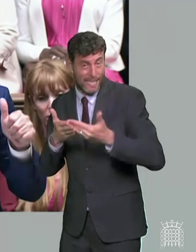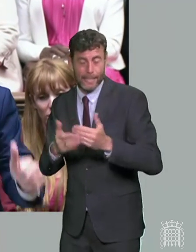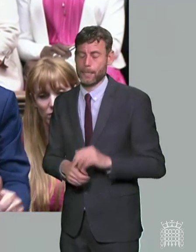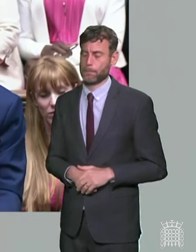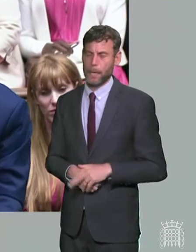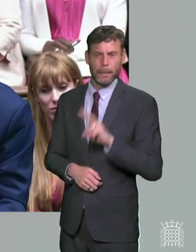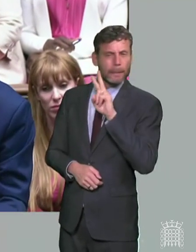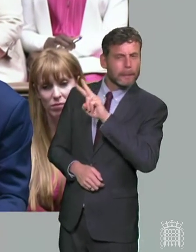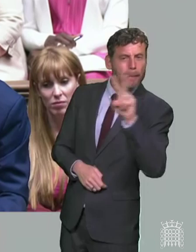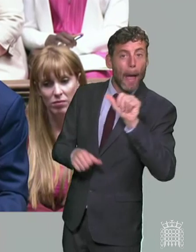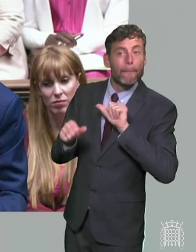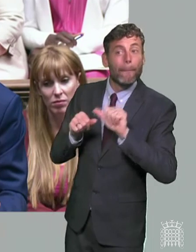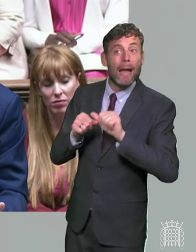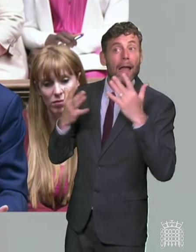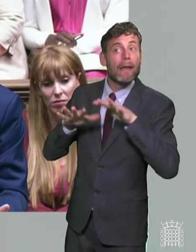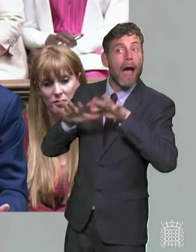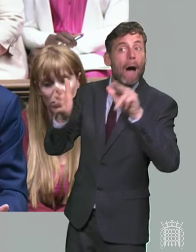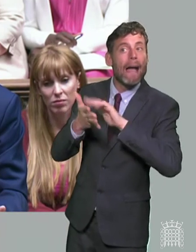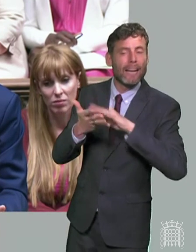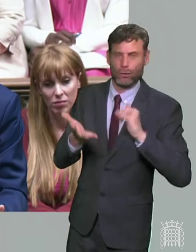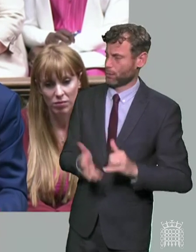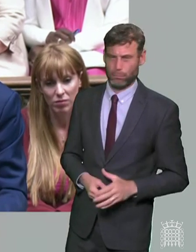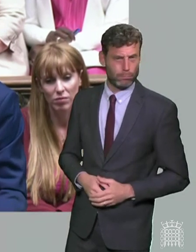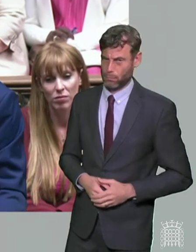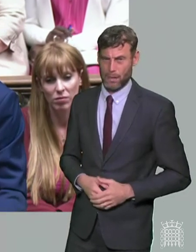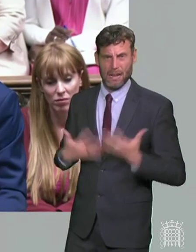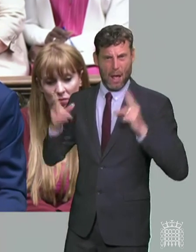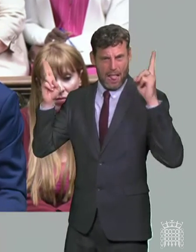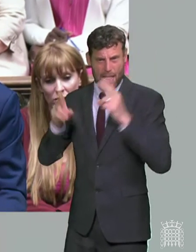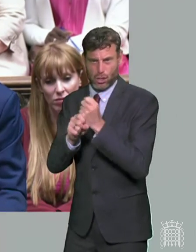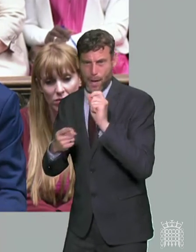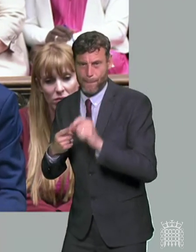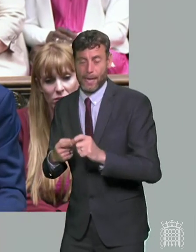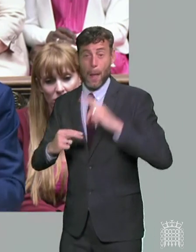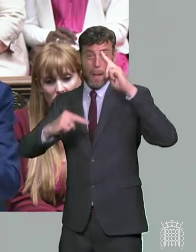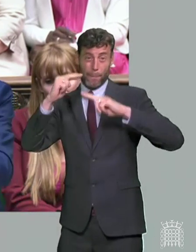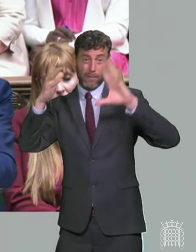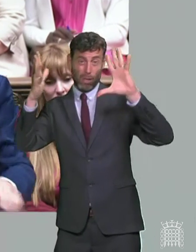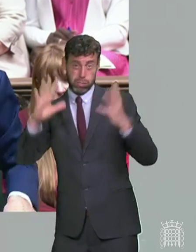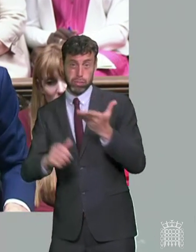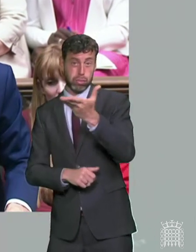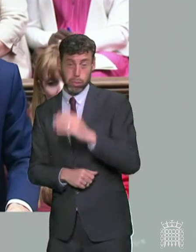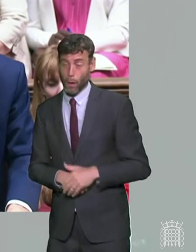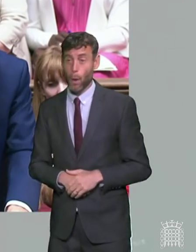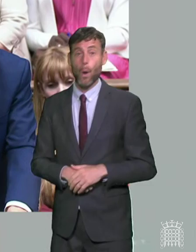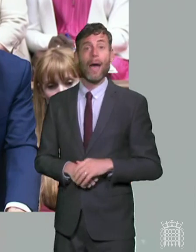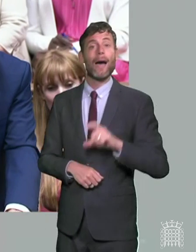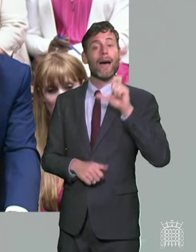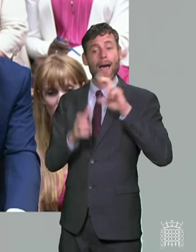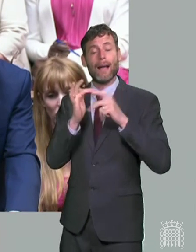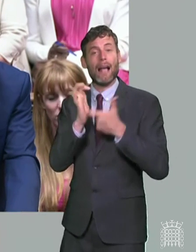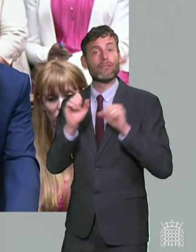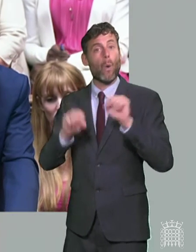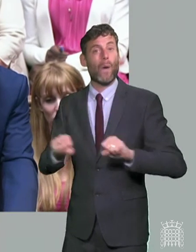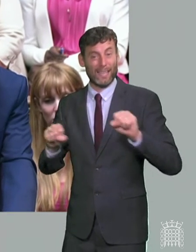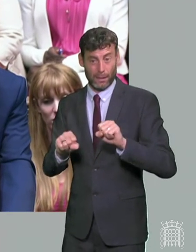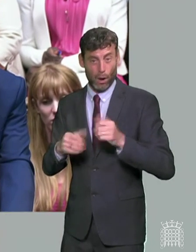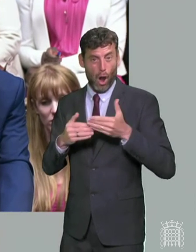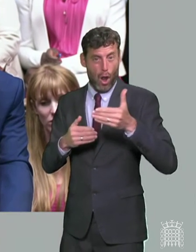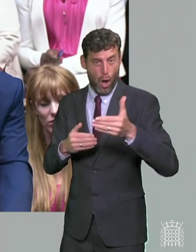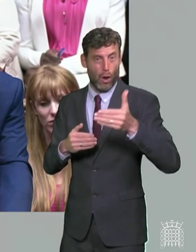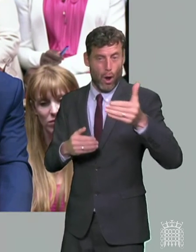There are fewer GPs, more waits for cancer tests, buildings are still crumbling and he is changing the rules to cover up his failure.